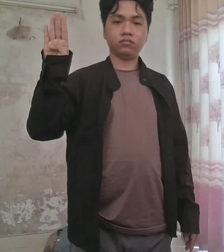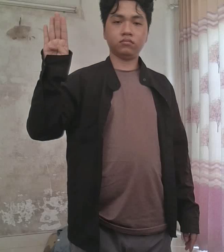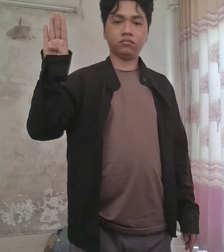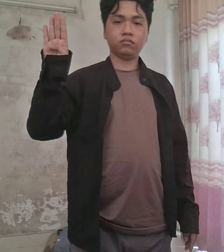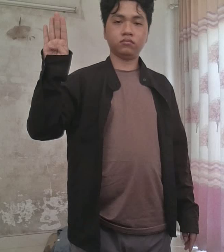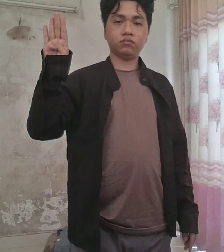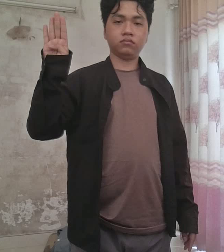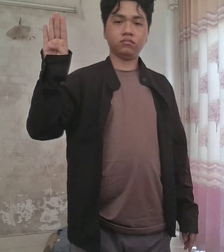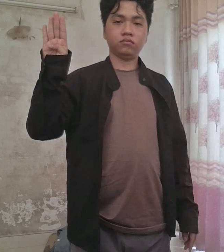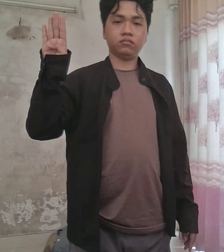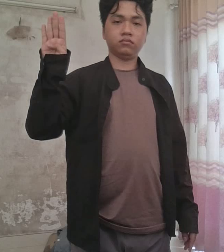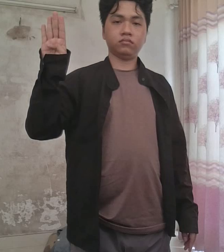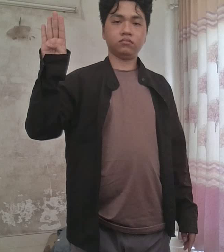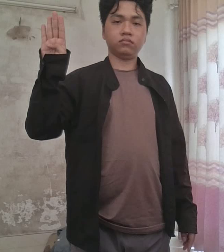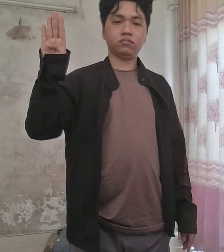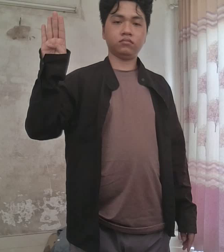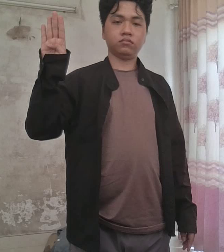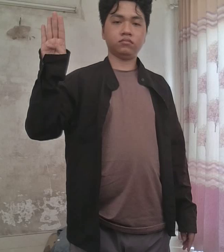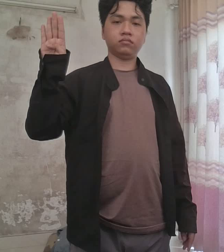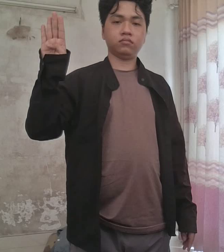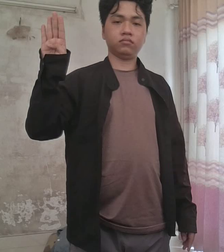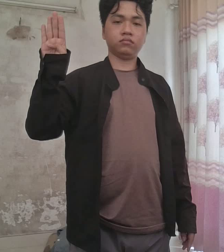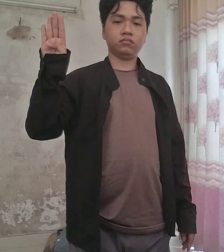b